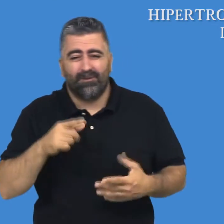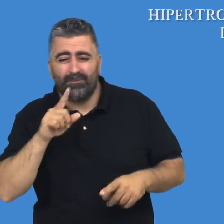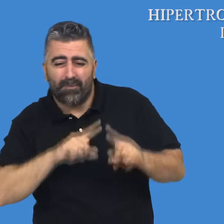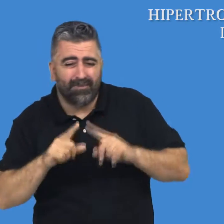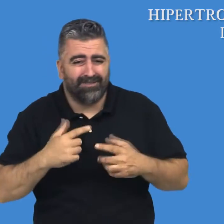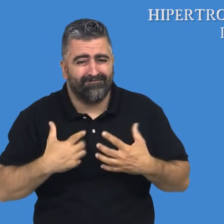problema